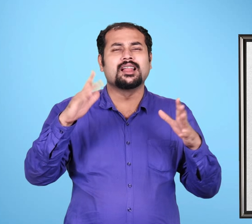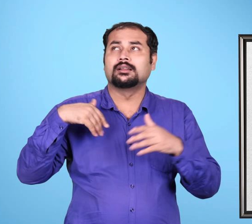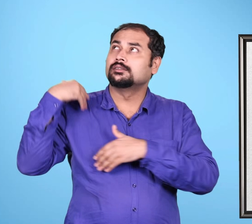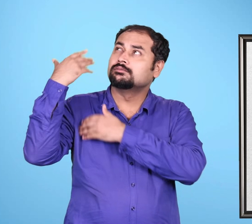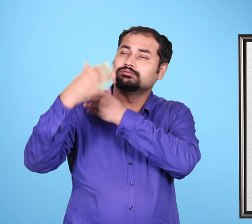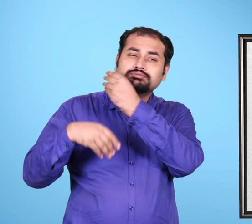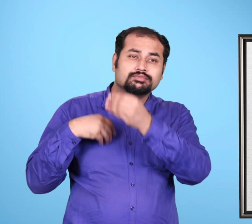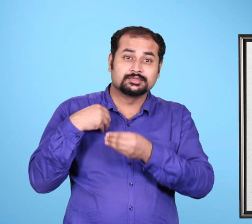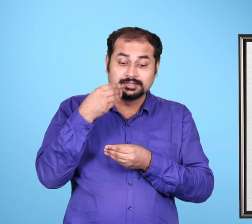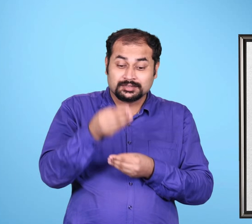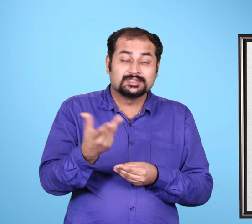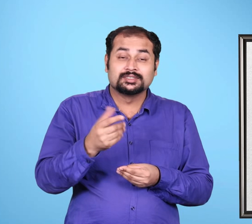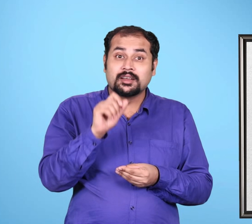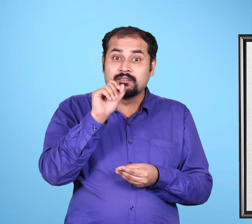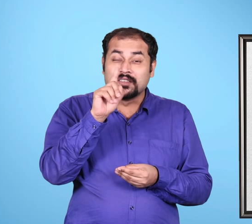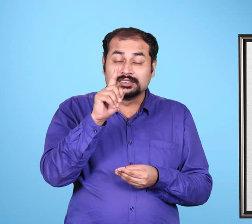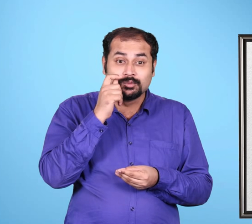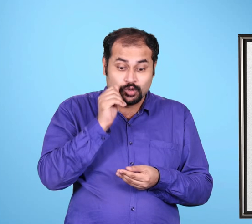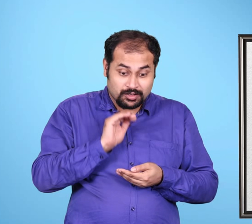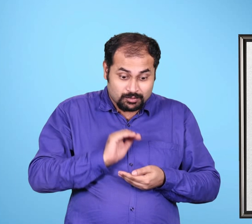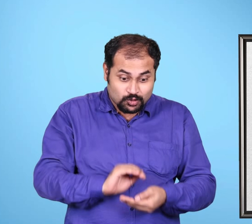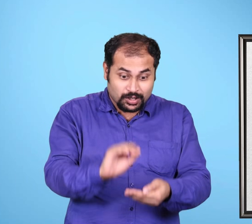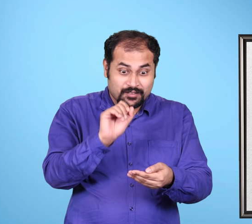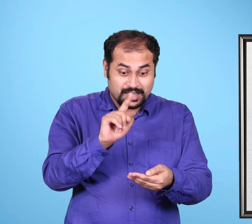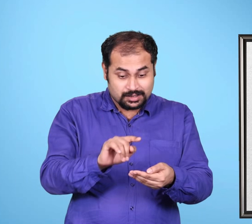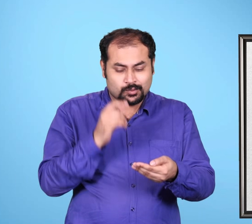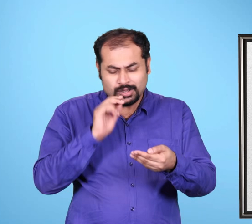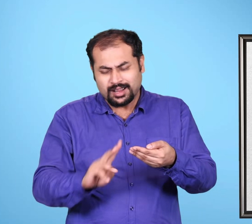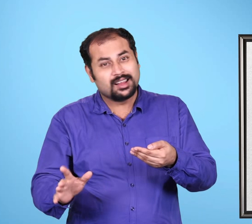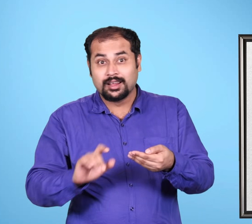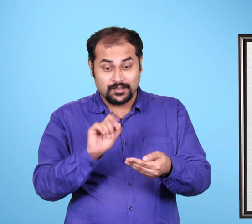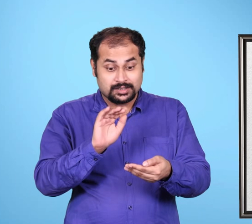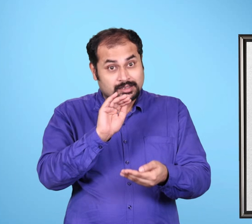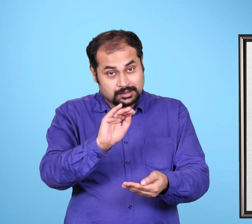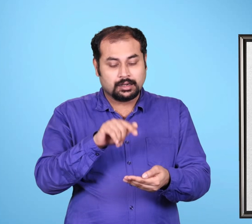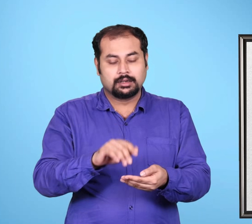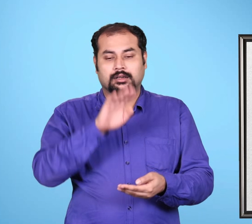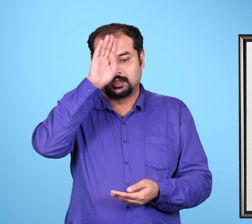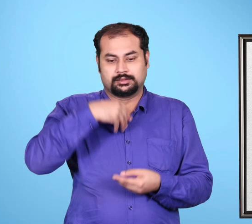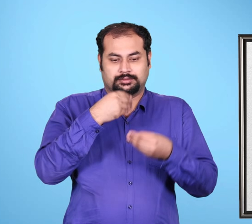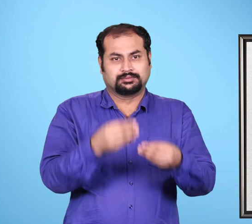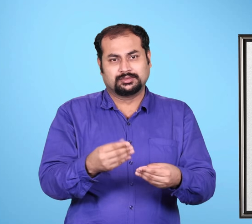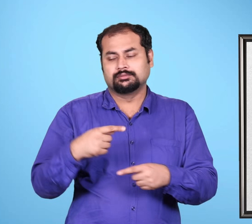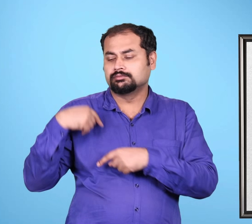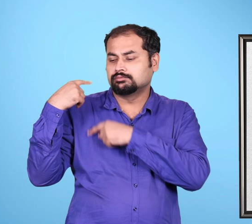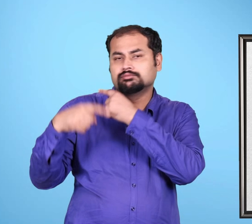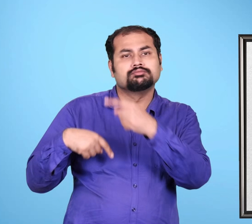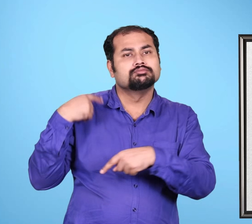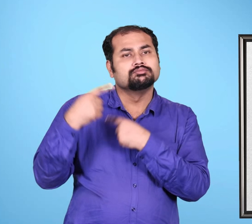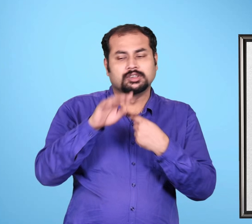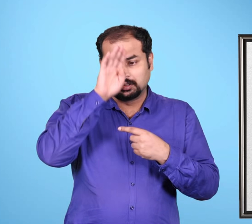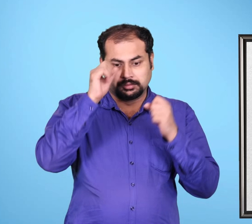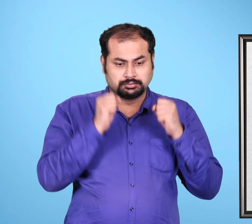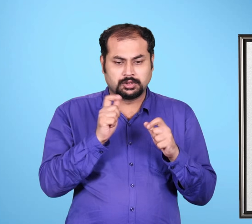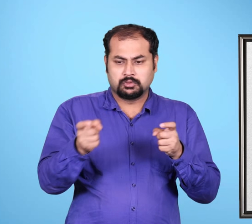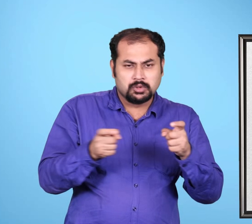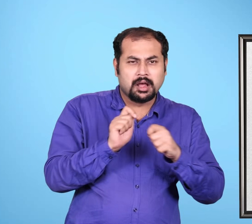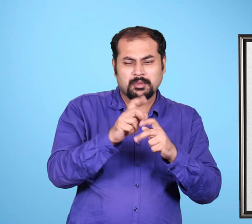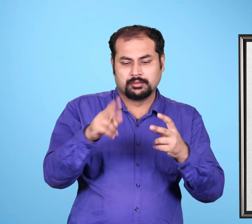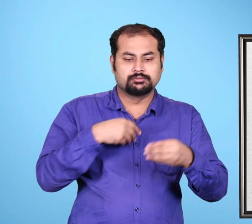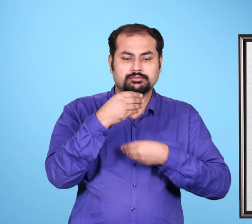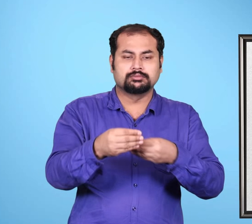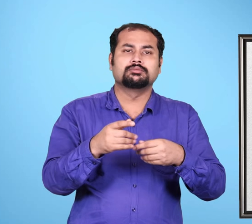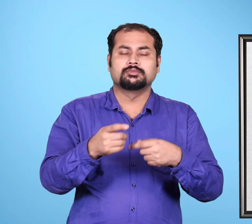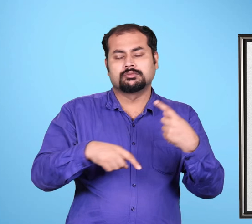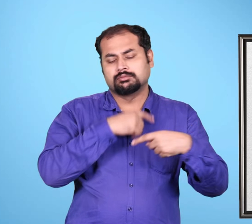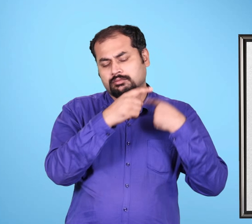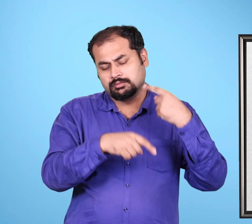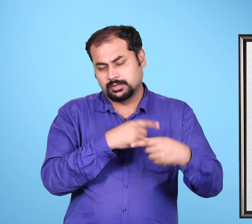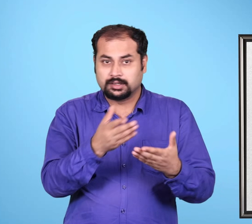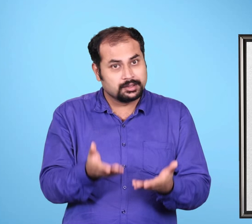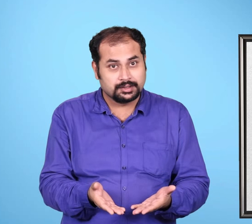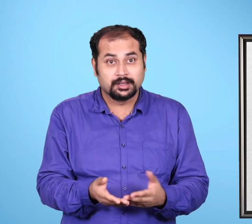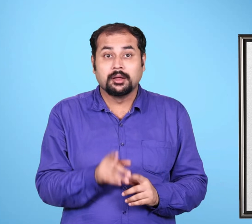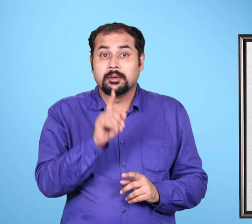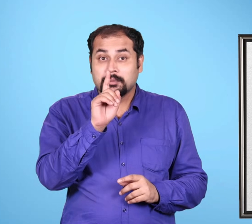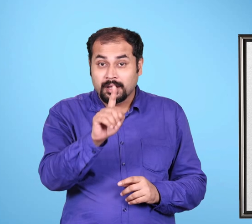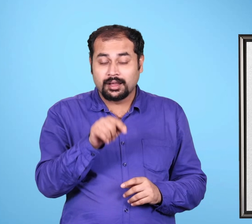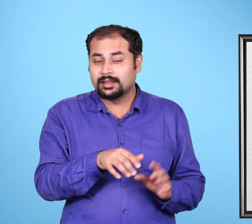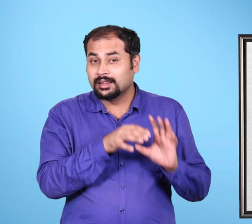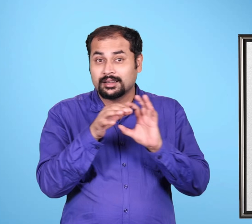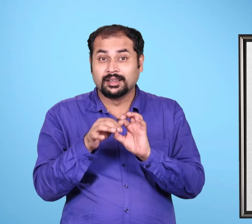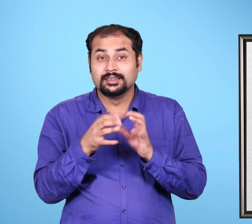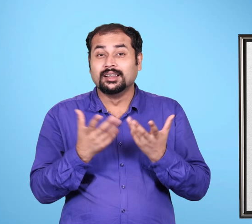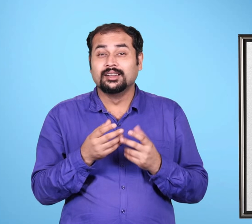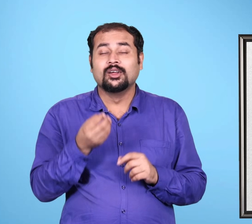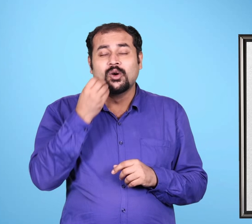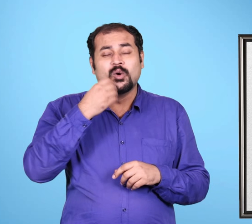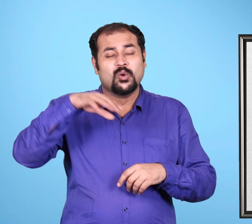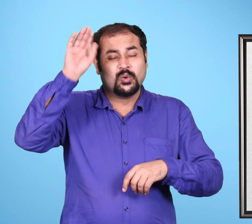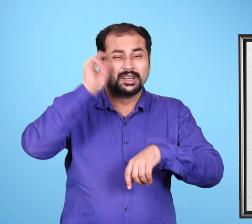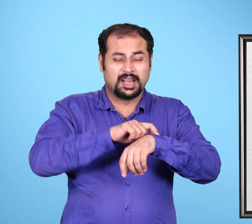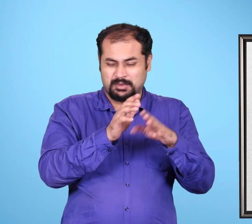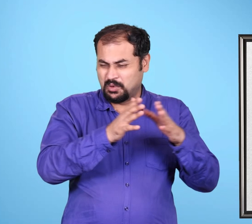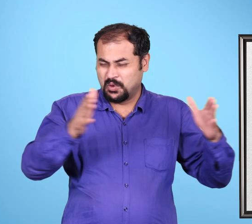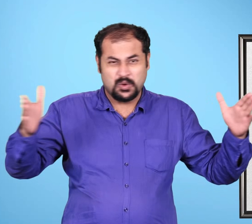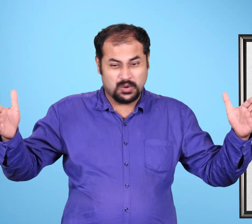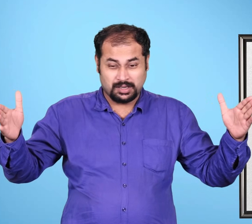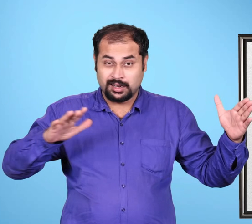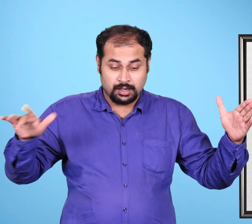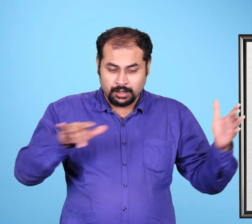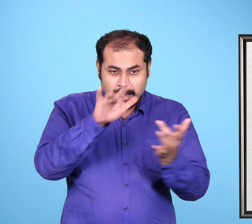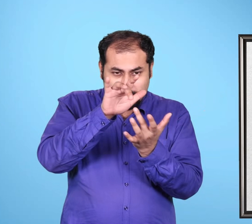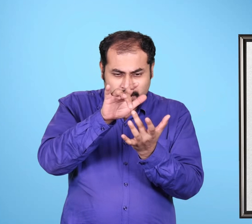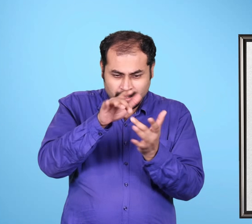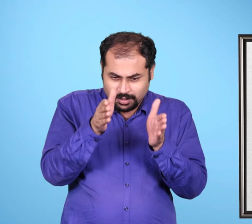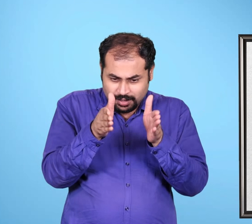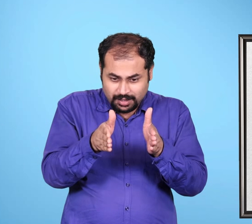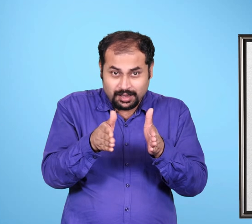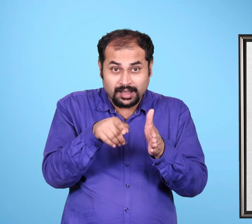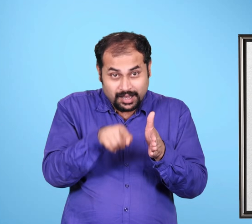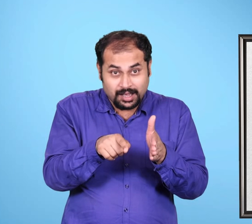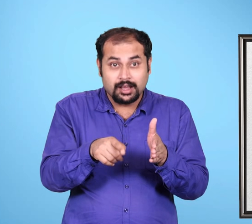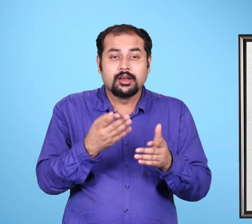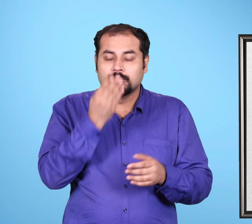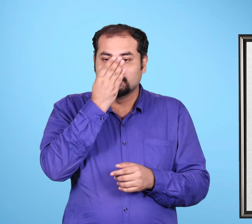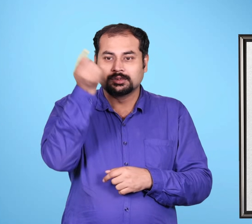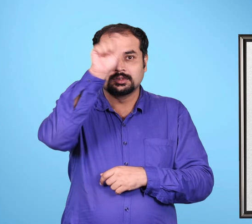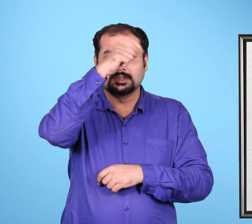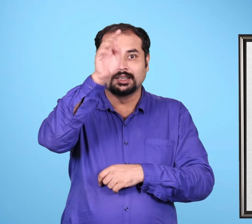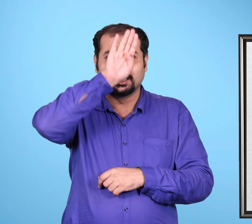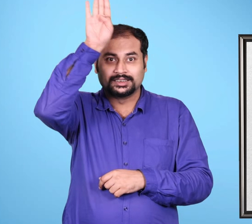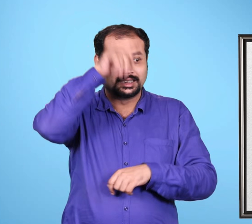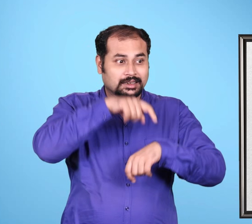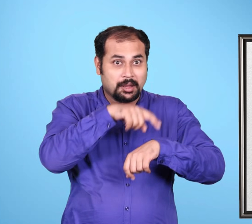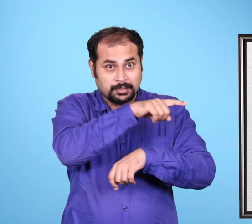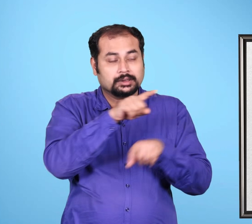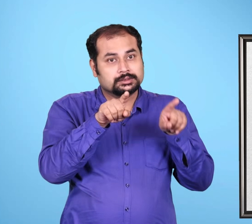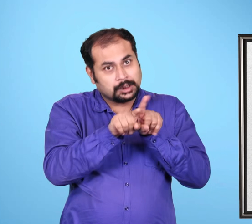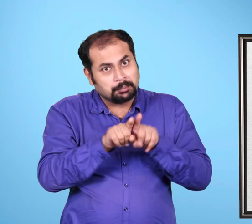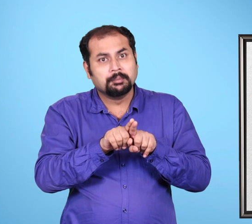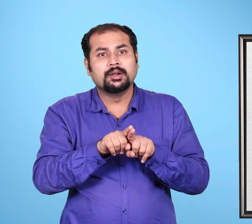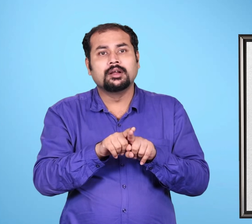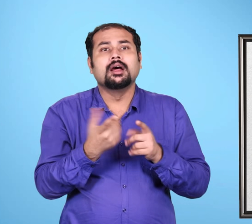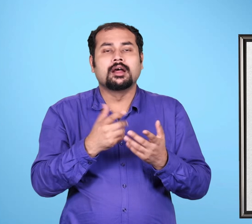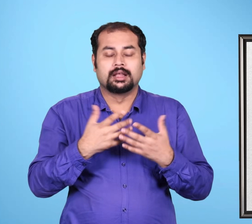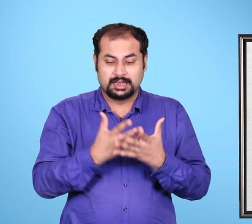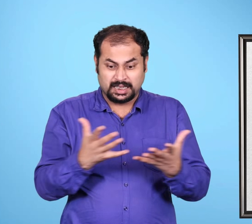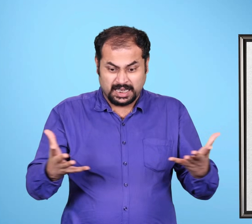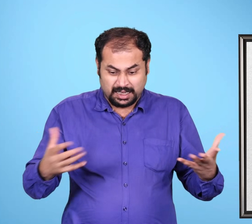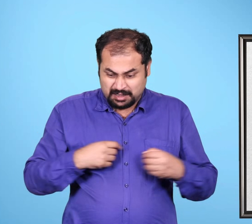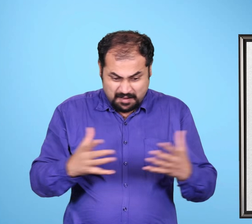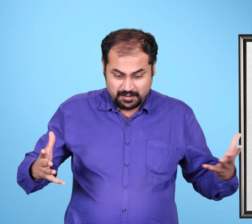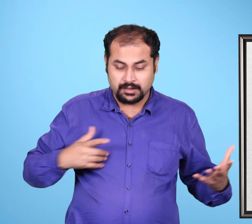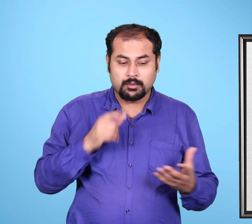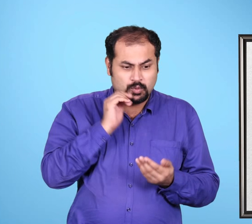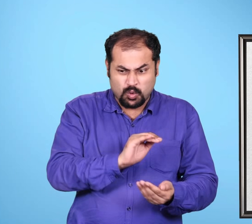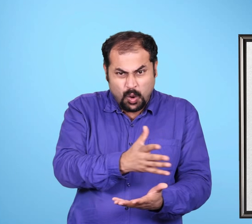of the first born male child succeeding his father to the throne, in medieval times, the Mughals followed the tradition of coparcenary inheritance, in which the father’s inheritance